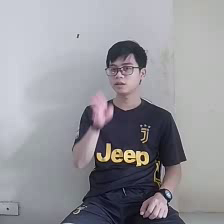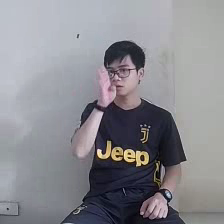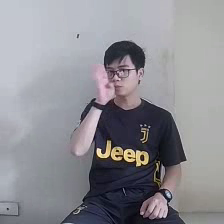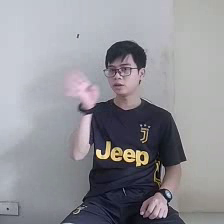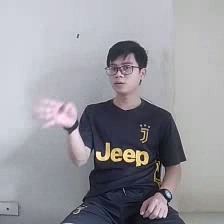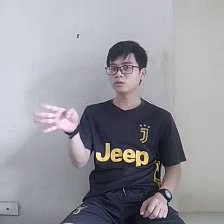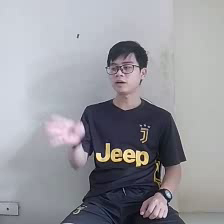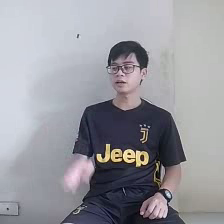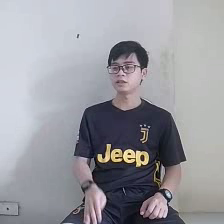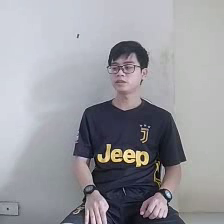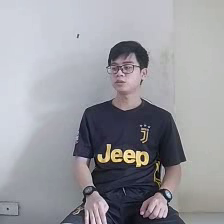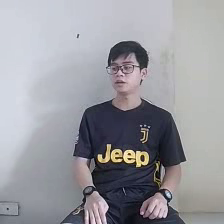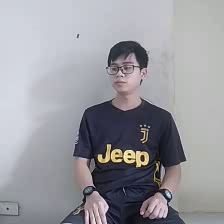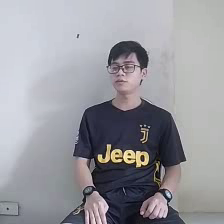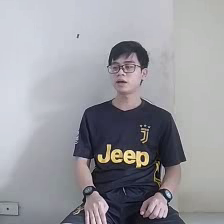Nôn ói